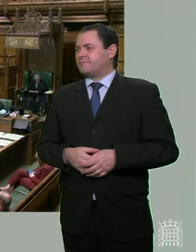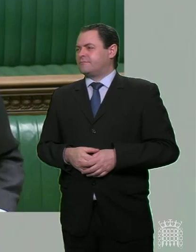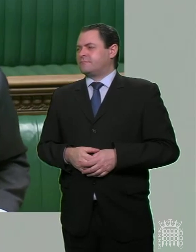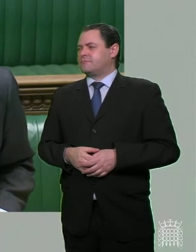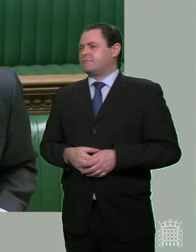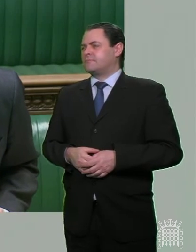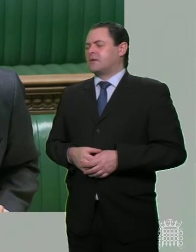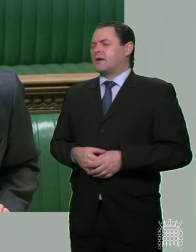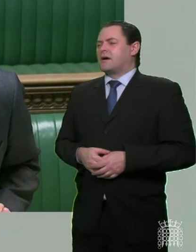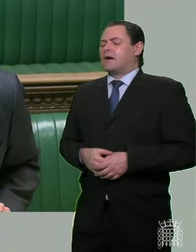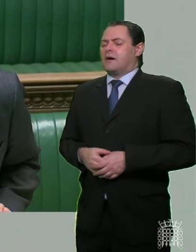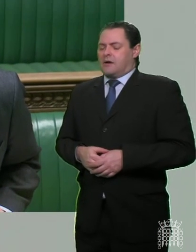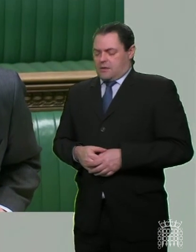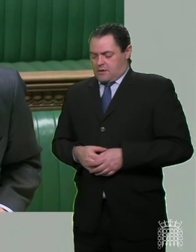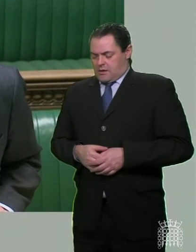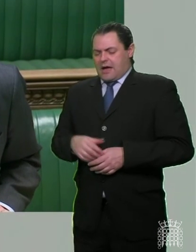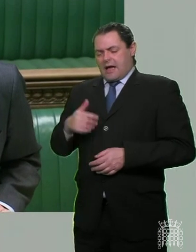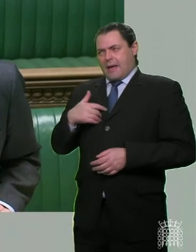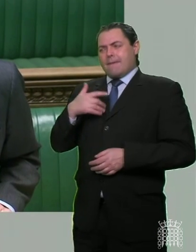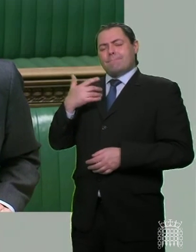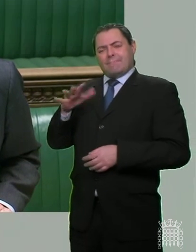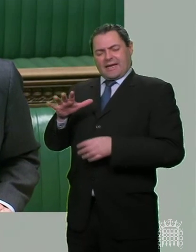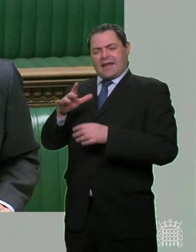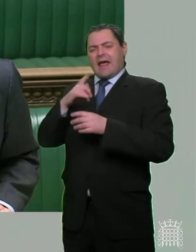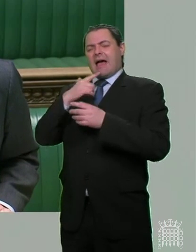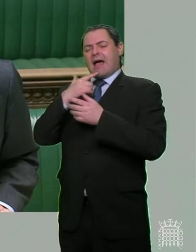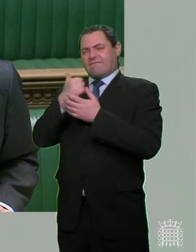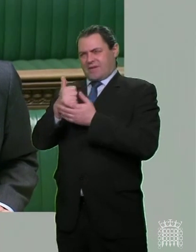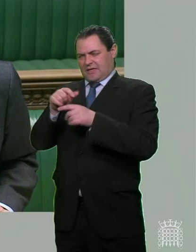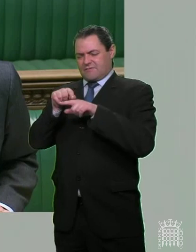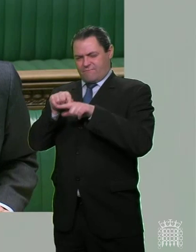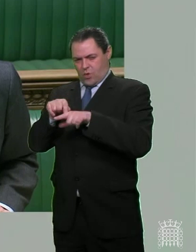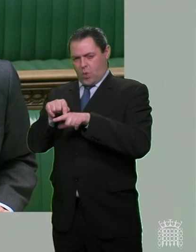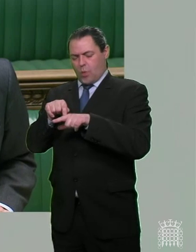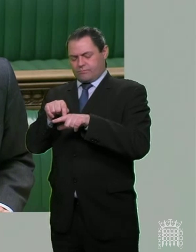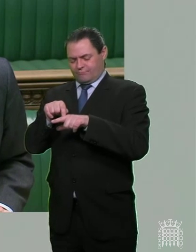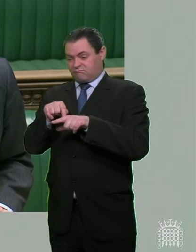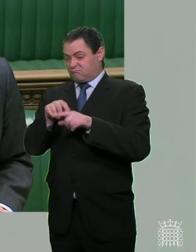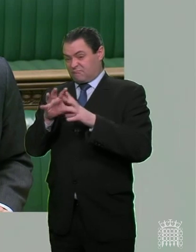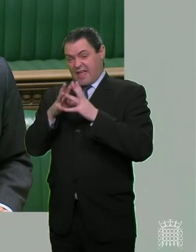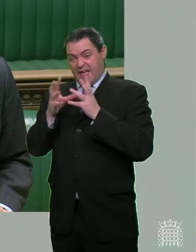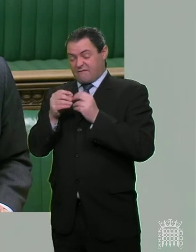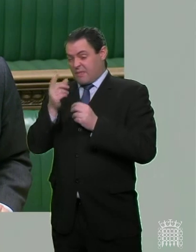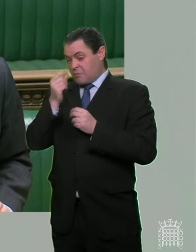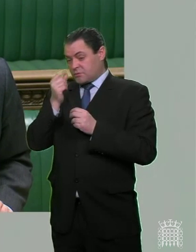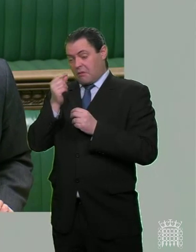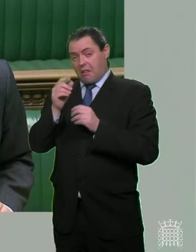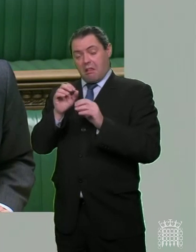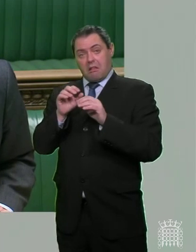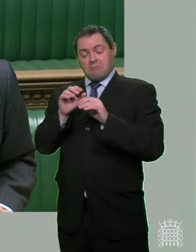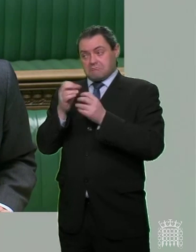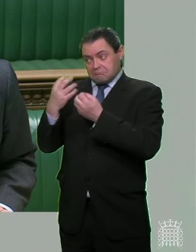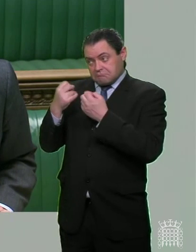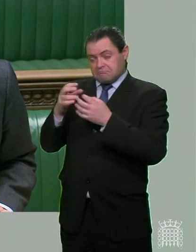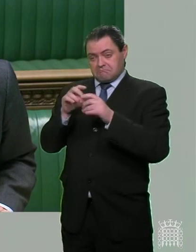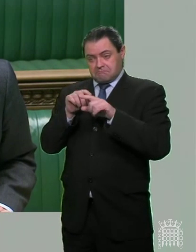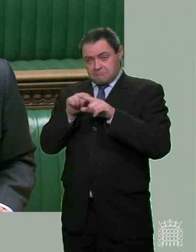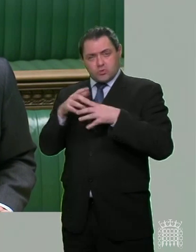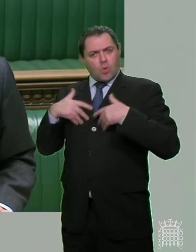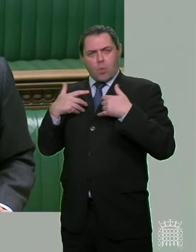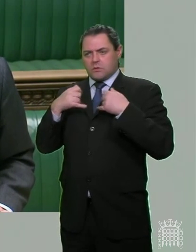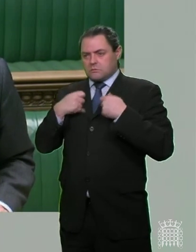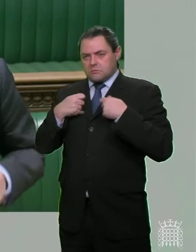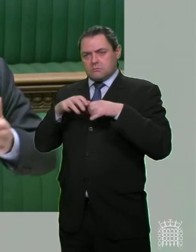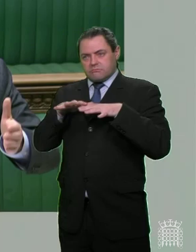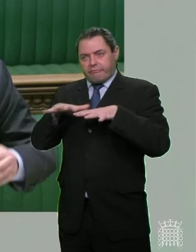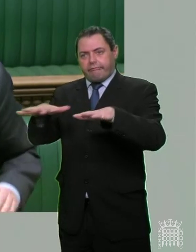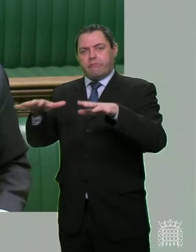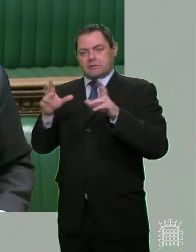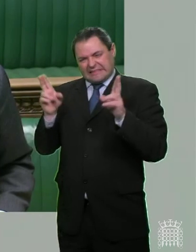We have throughout followed scientific advice and done everything we can to minimise disease and suffering throughout the country.